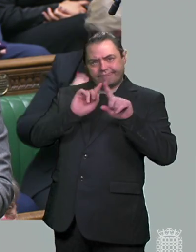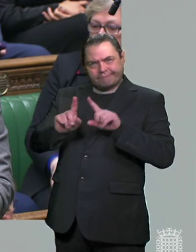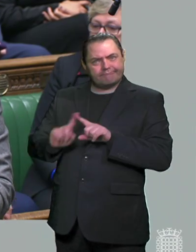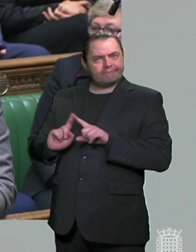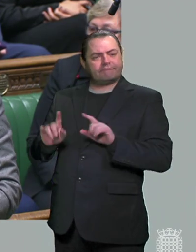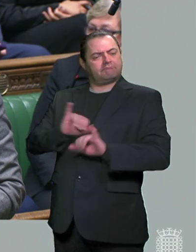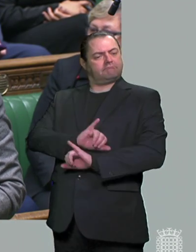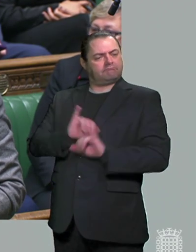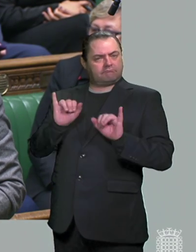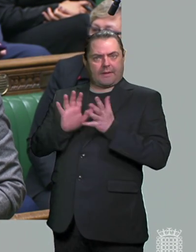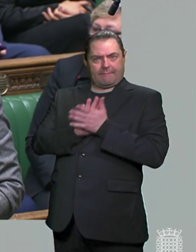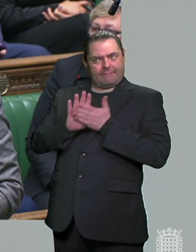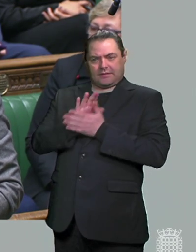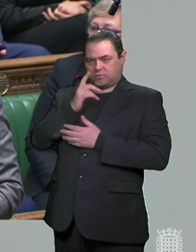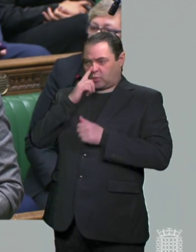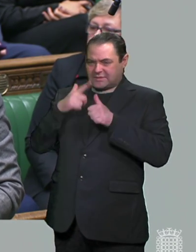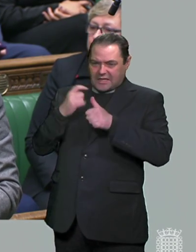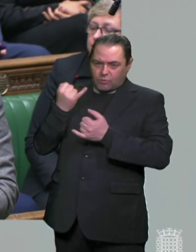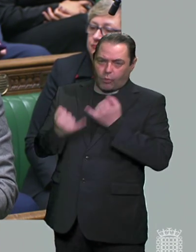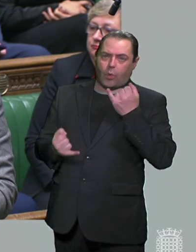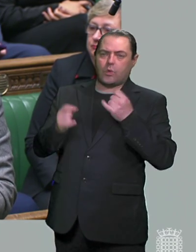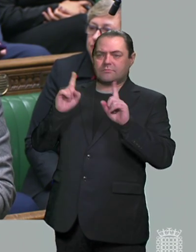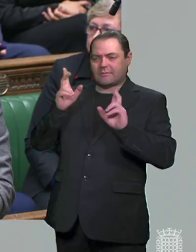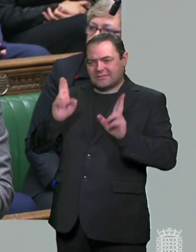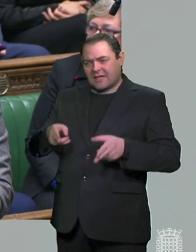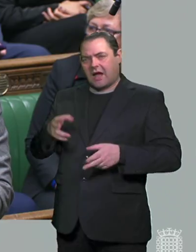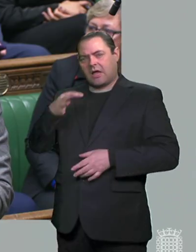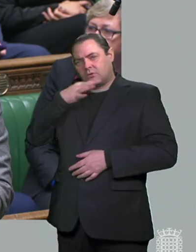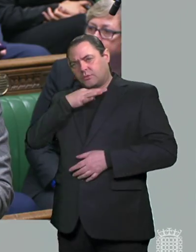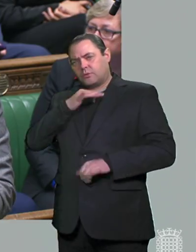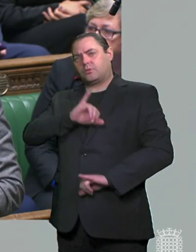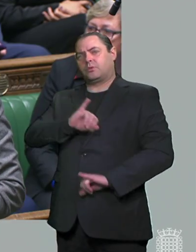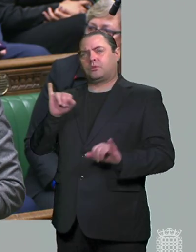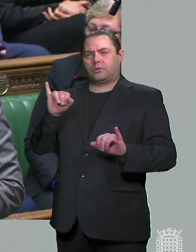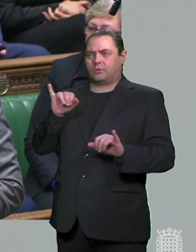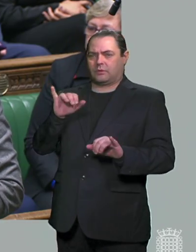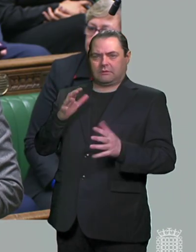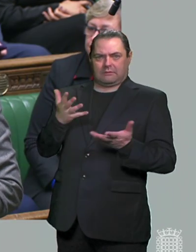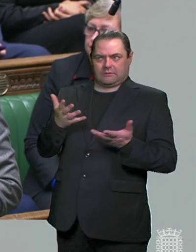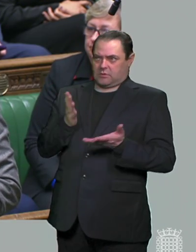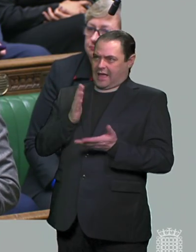It states that that we might as well adopt the motto, “Saving time and costing lives”, for the Bill.